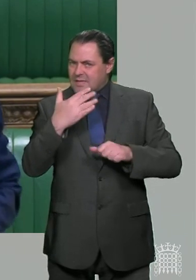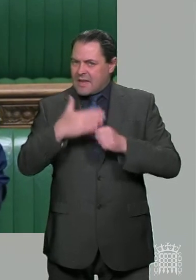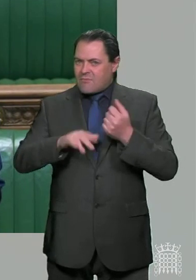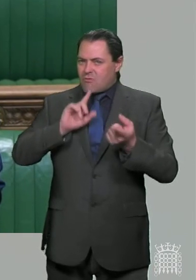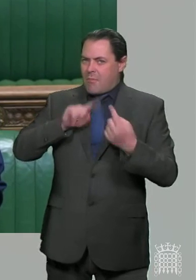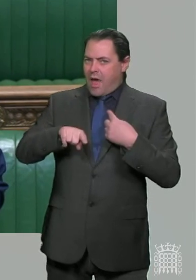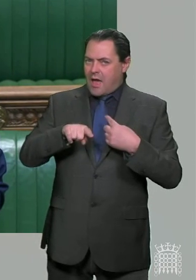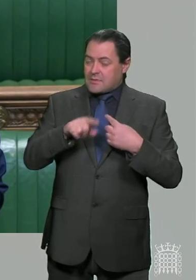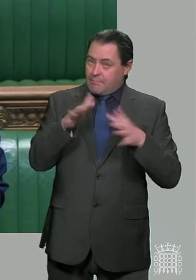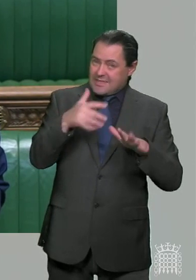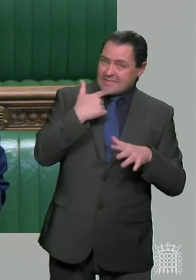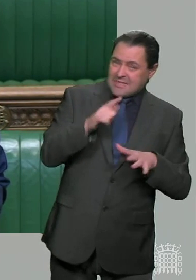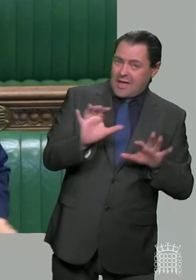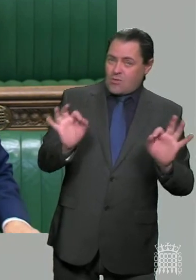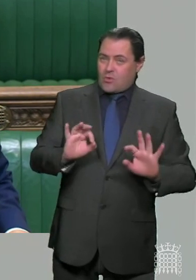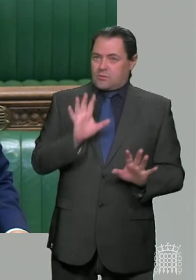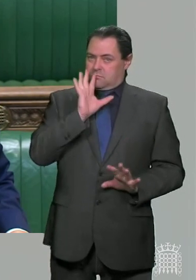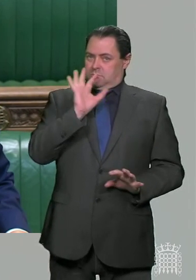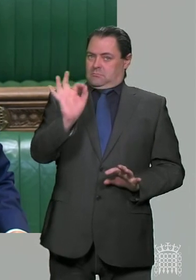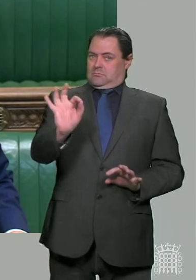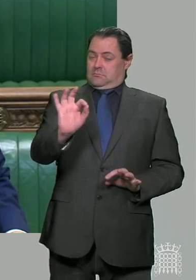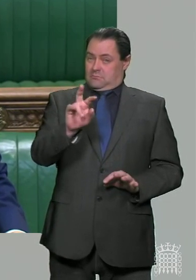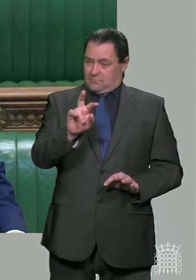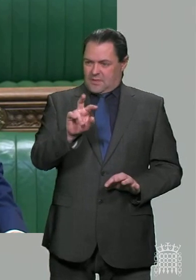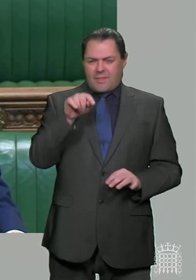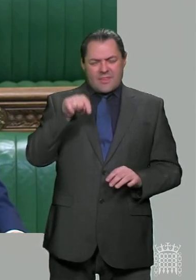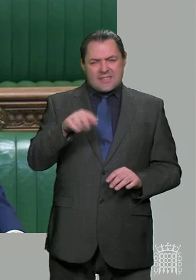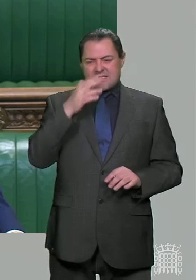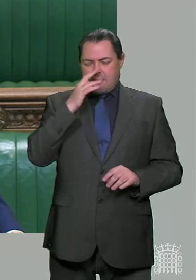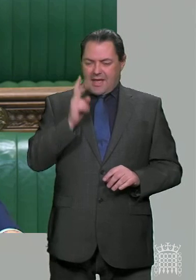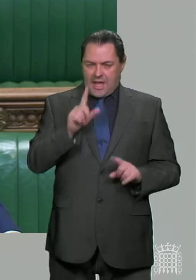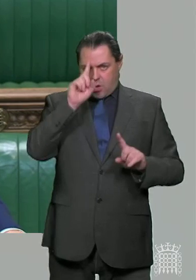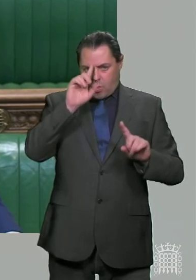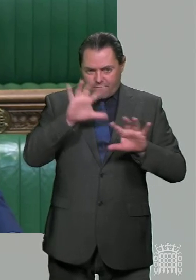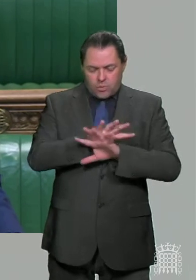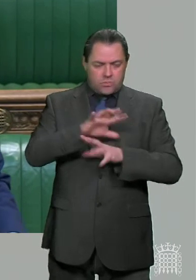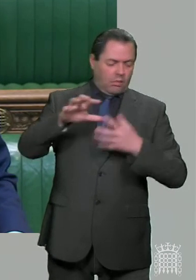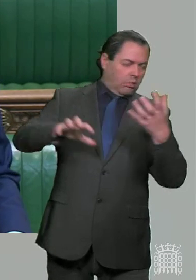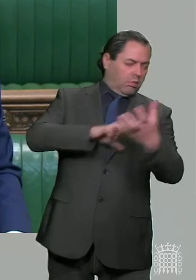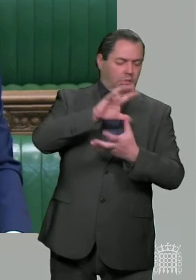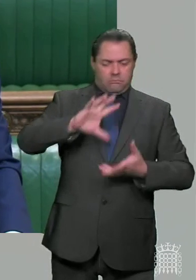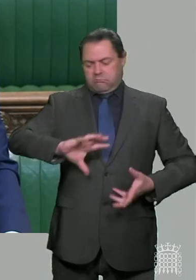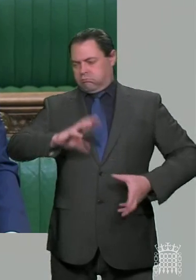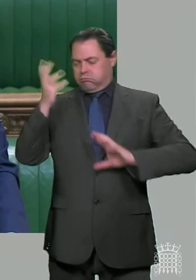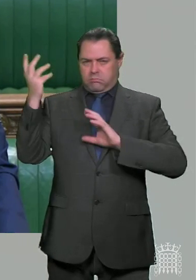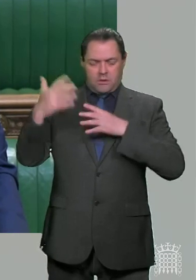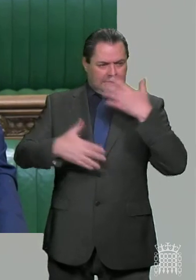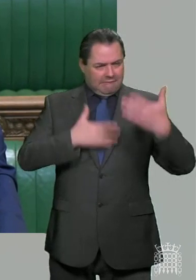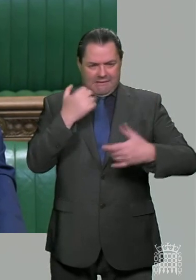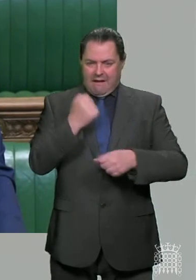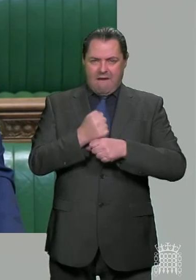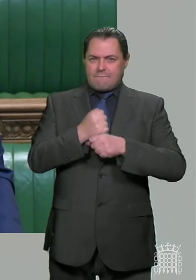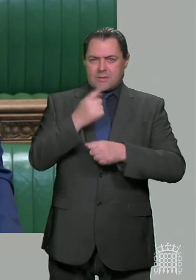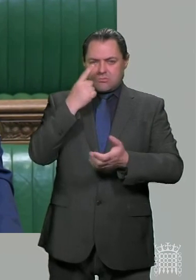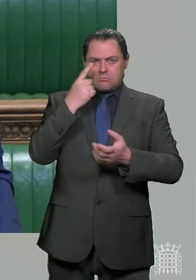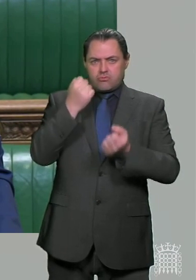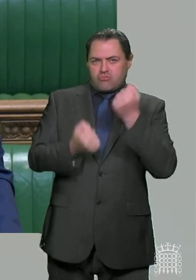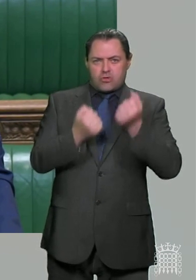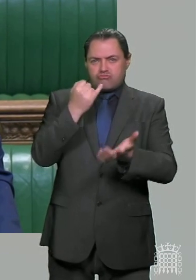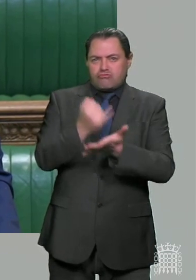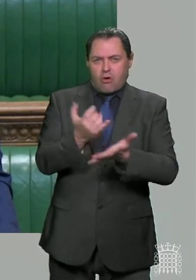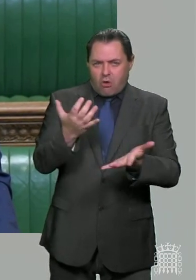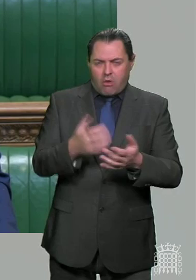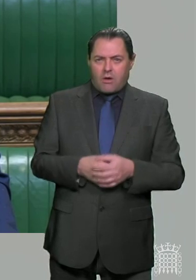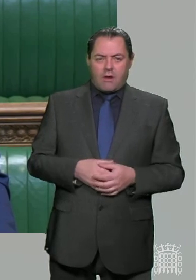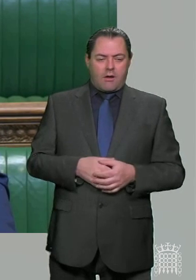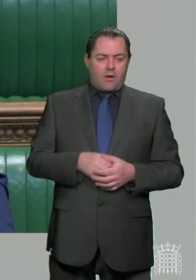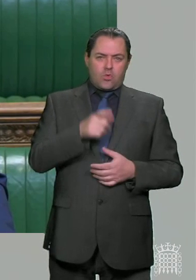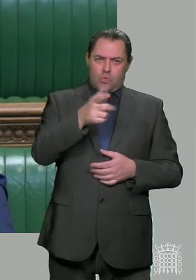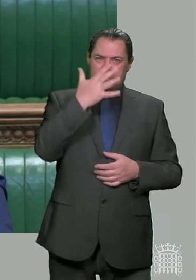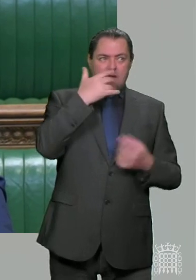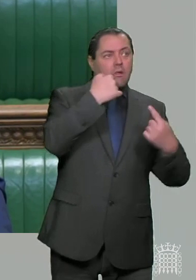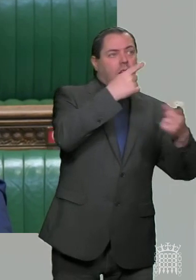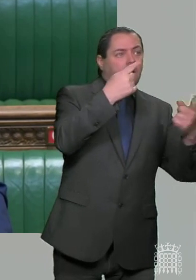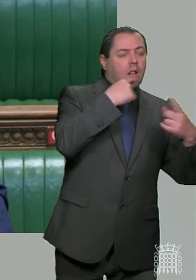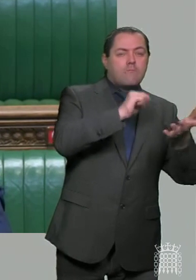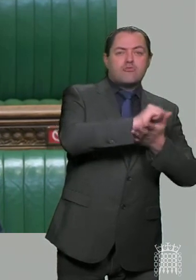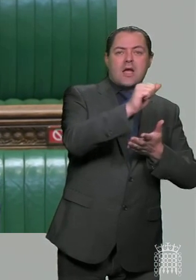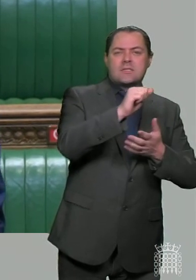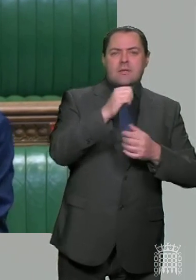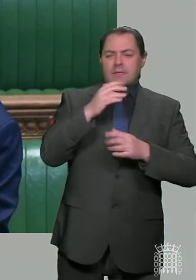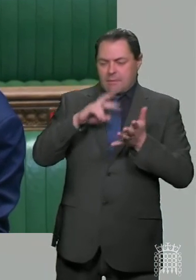What we are seeing today is the latest chapter of a story of confusion, chaos and deadly misjudgments from this Government—from a Prime Minister governing by press release, not a plan.